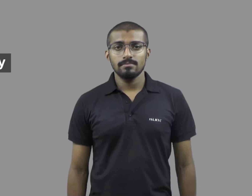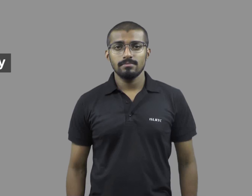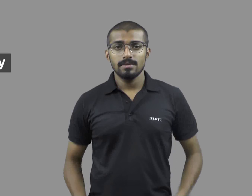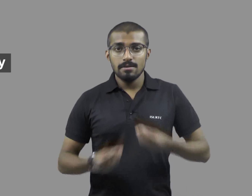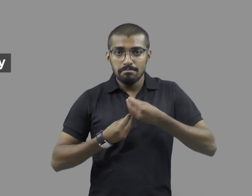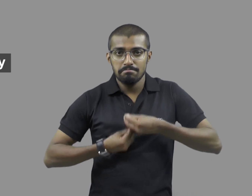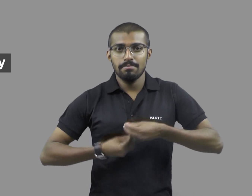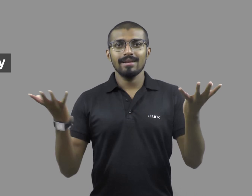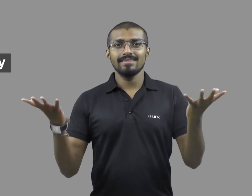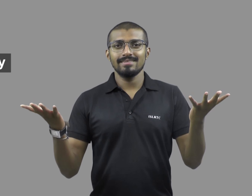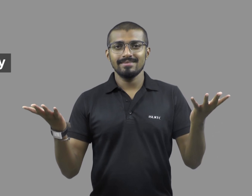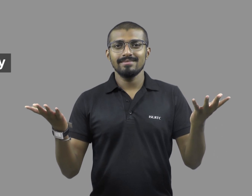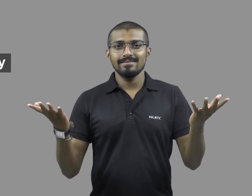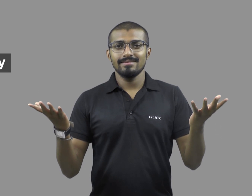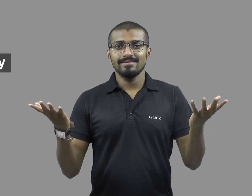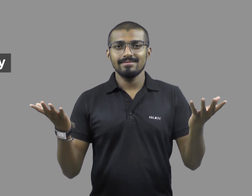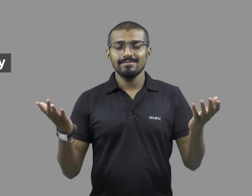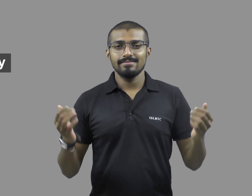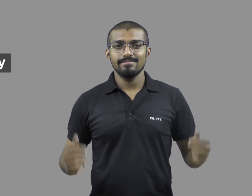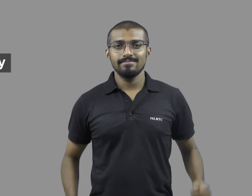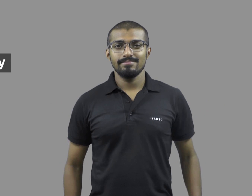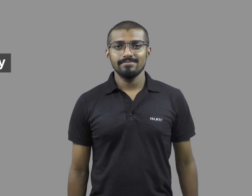Party